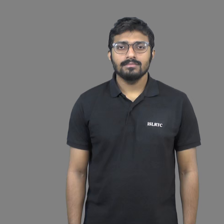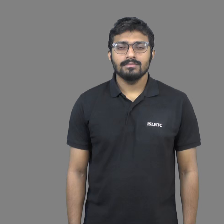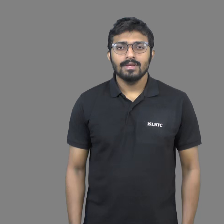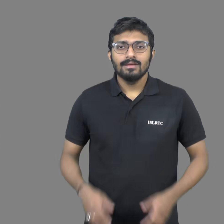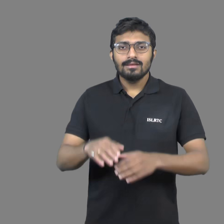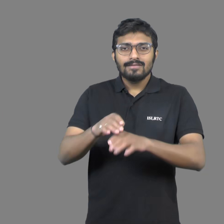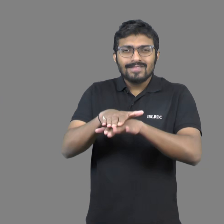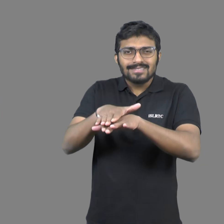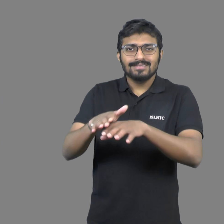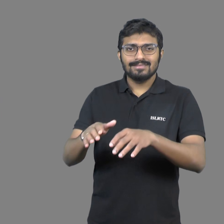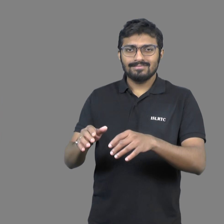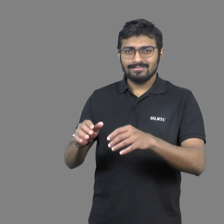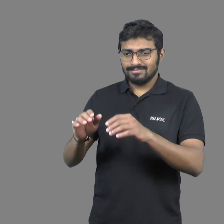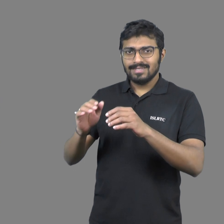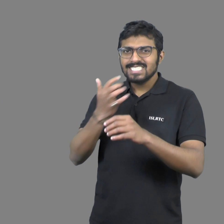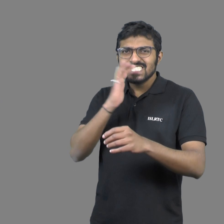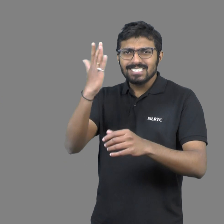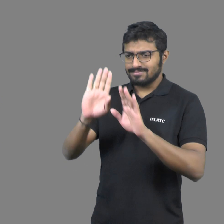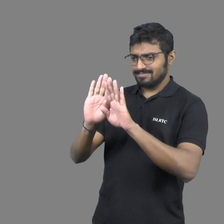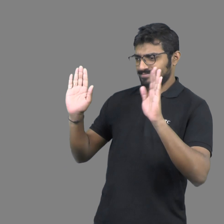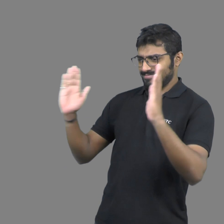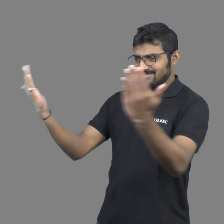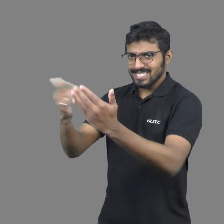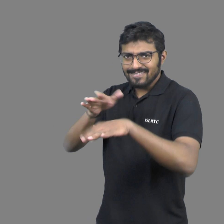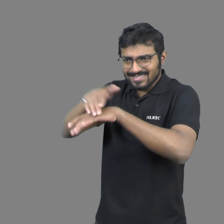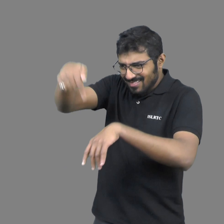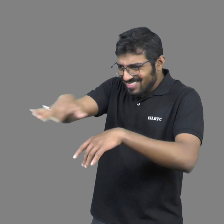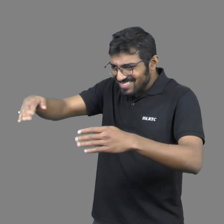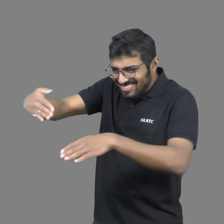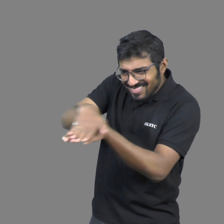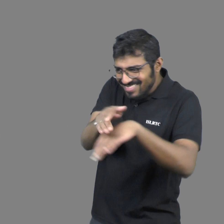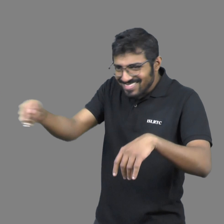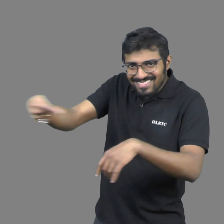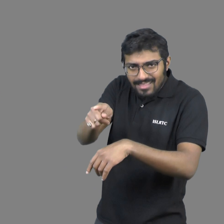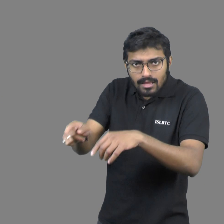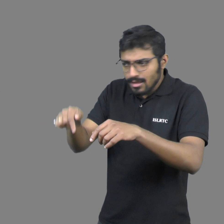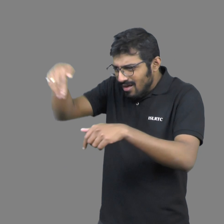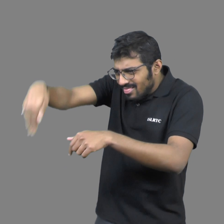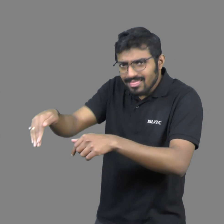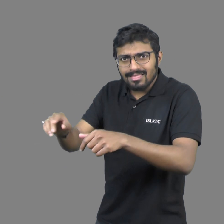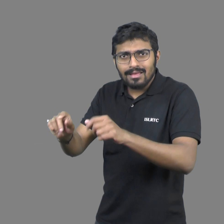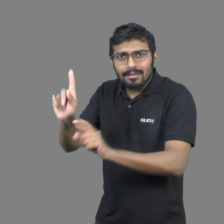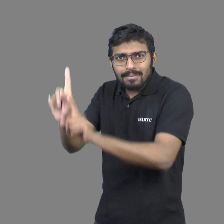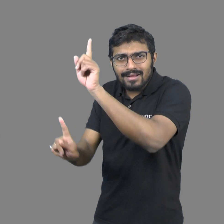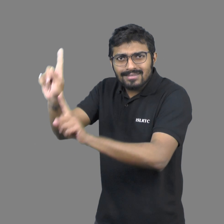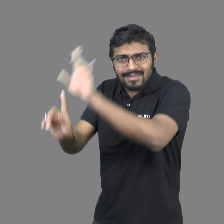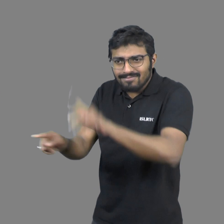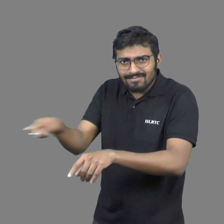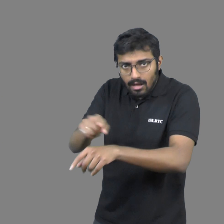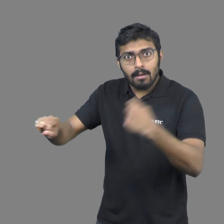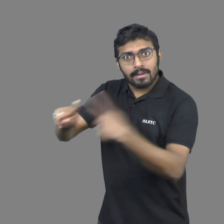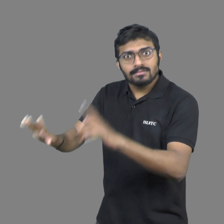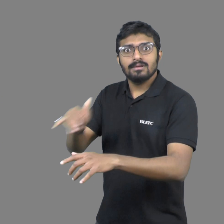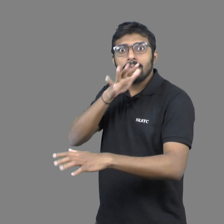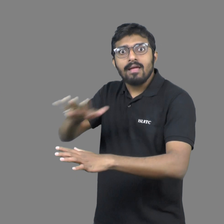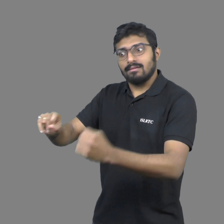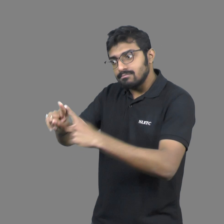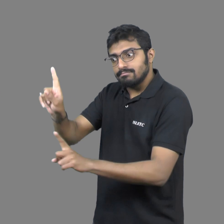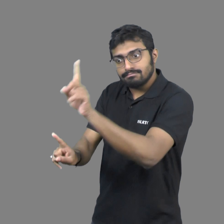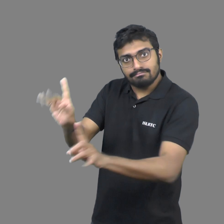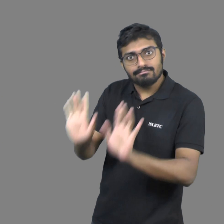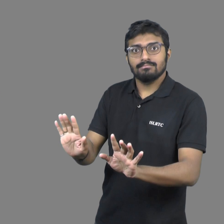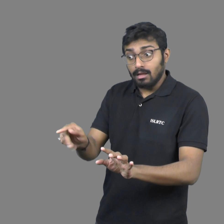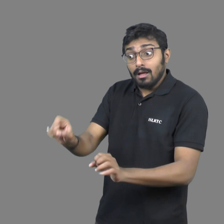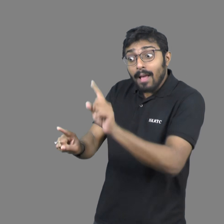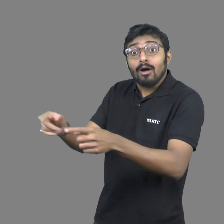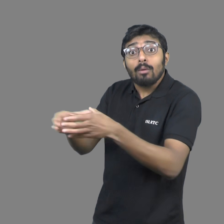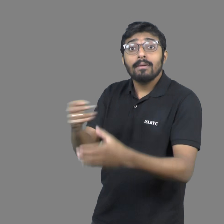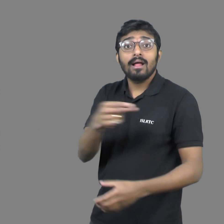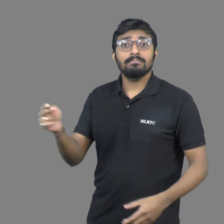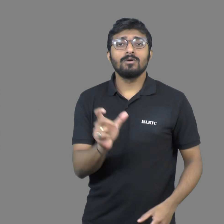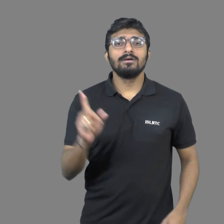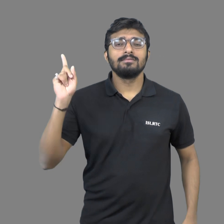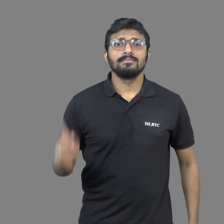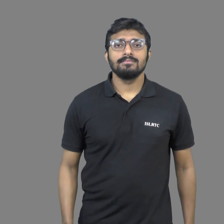Plants Suited for Aquarium